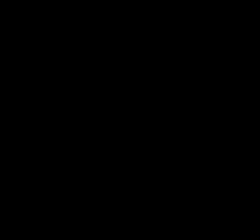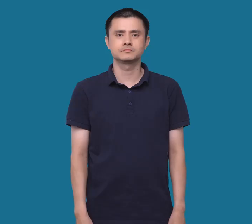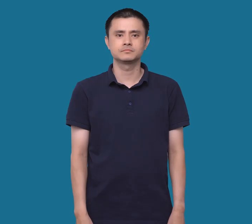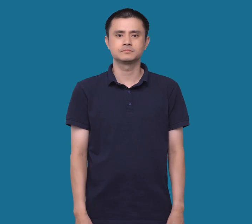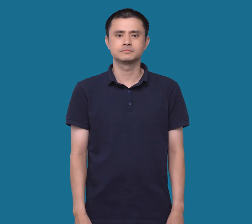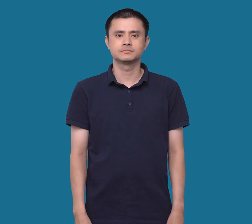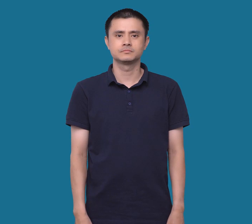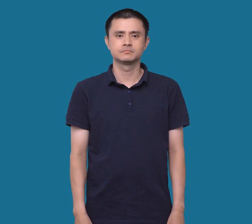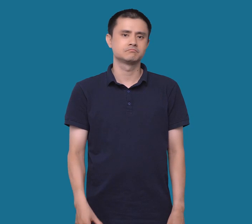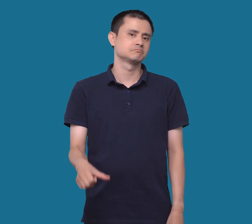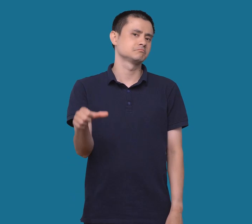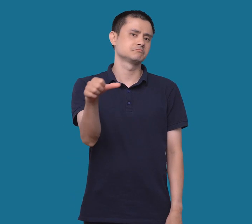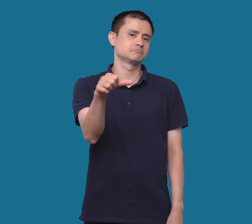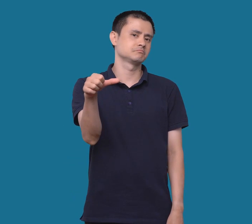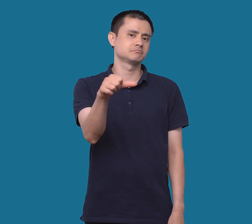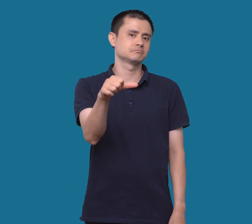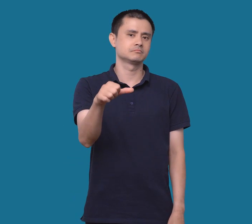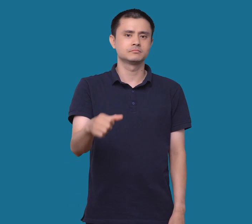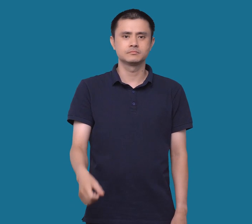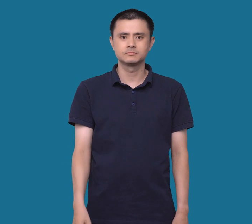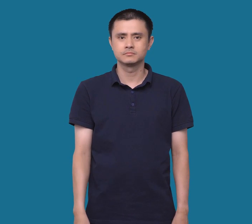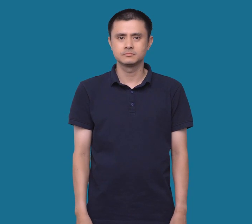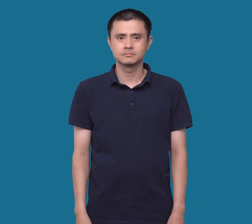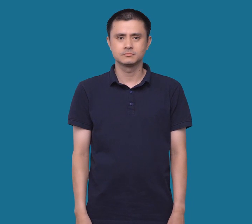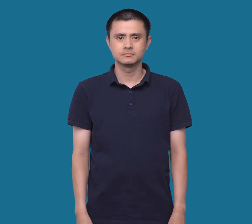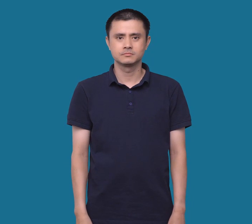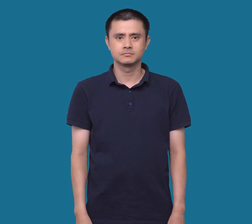bình thường